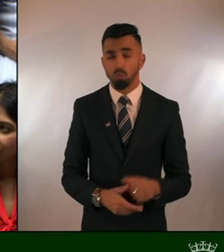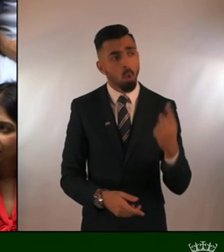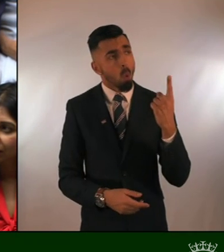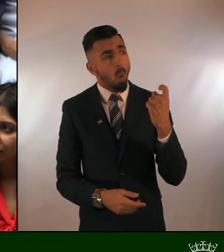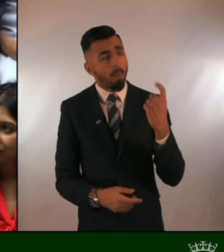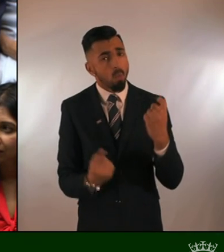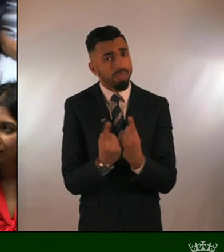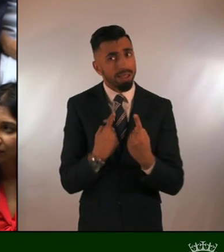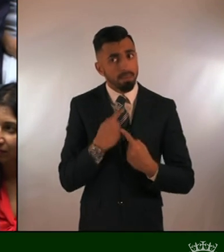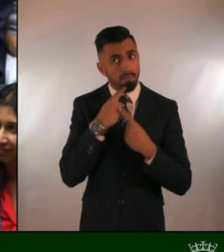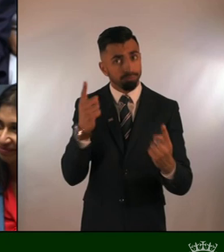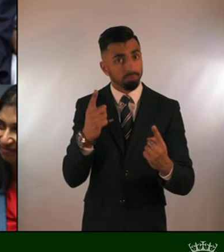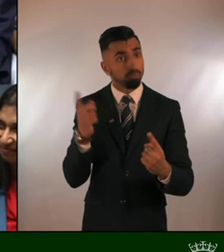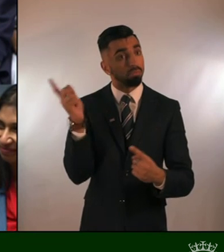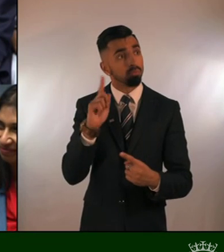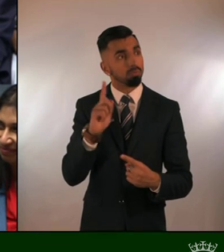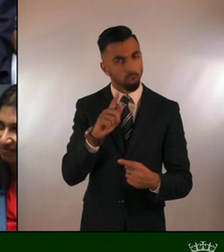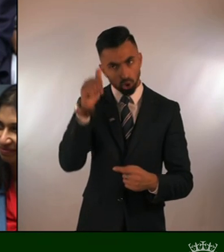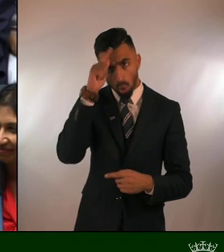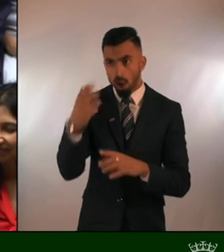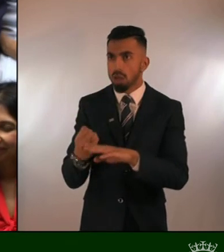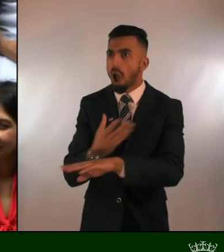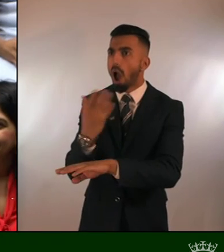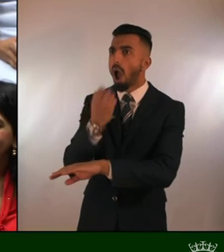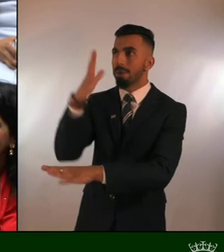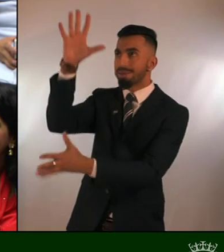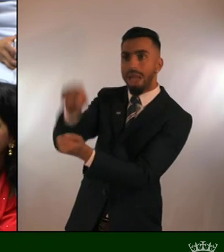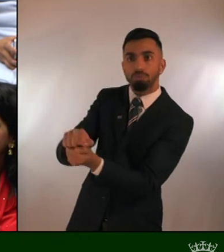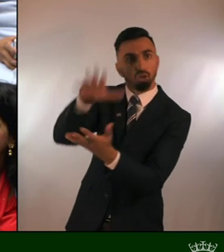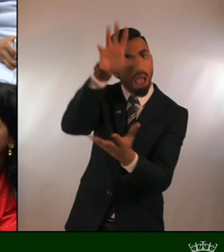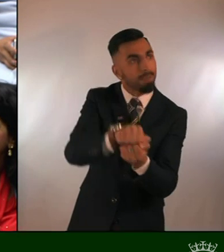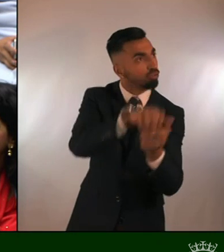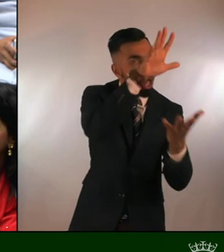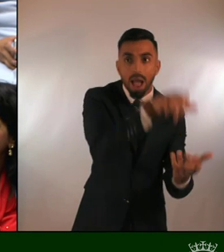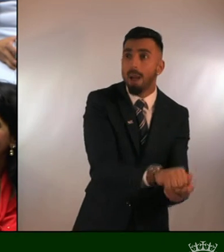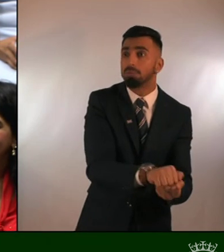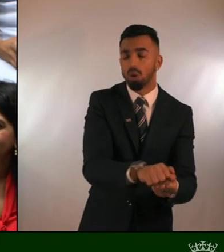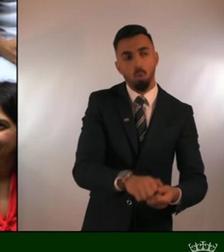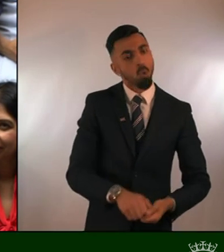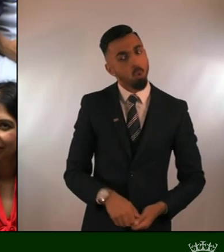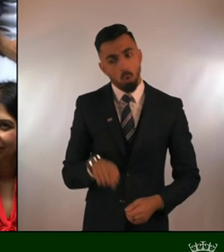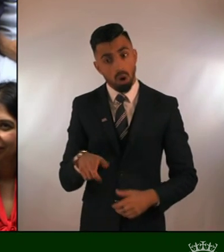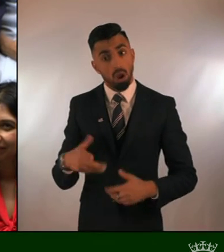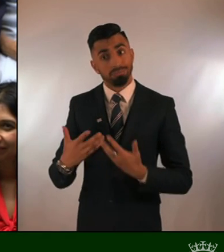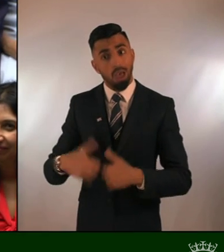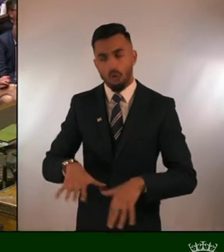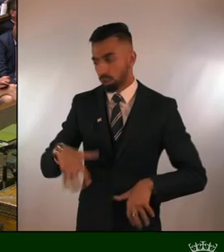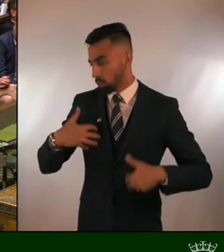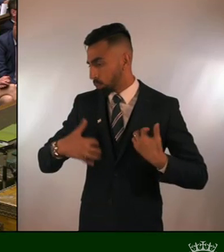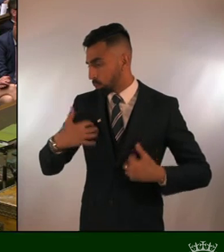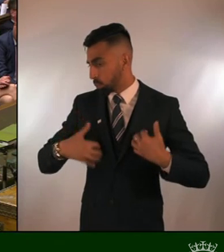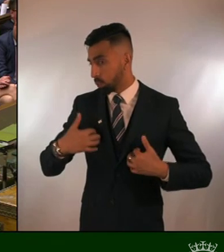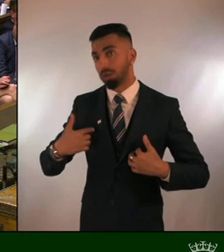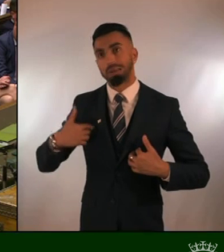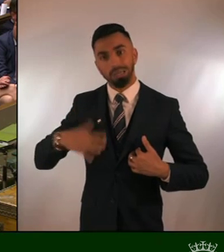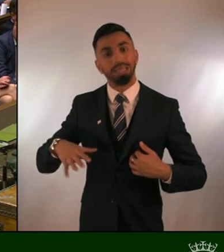Carbon capture and storage is precisely the kind of exciting technology where Britain can lead the world over the next decade.